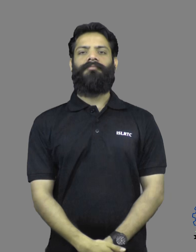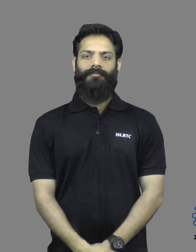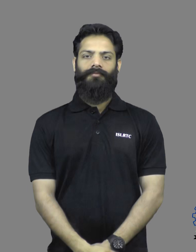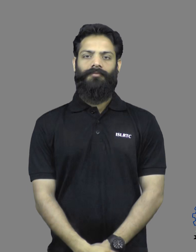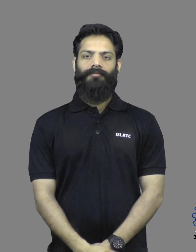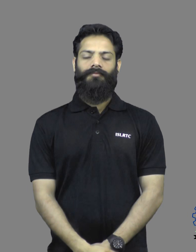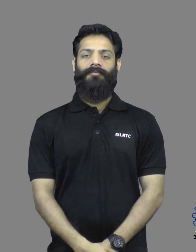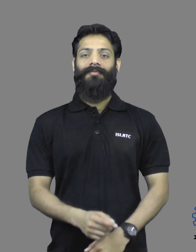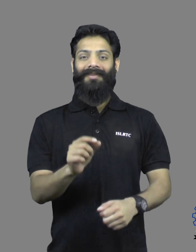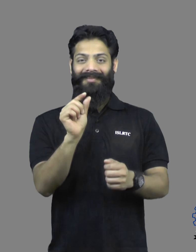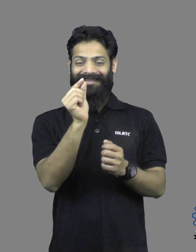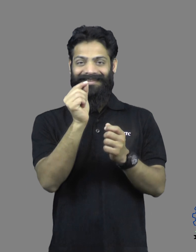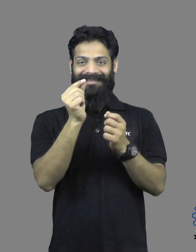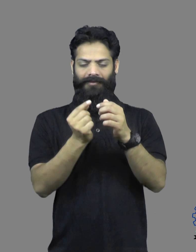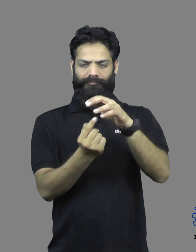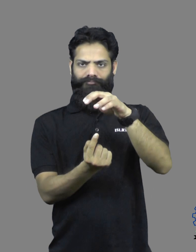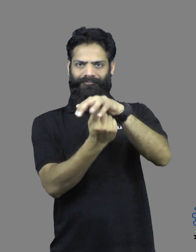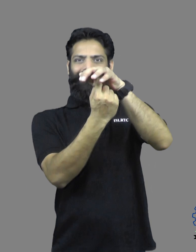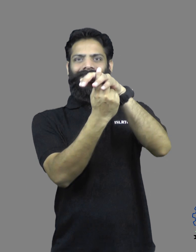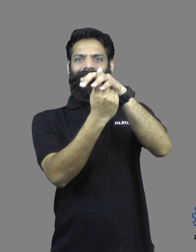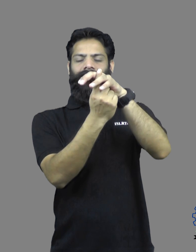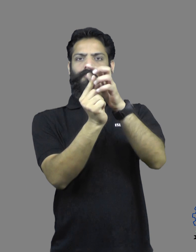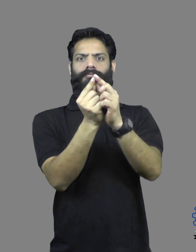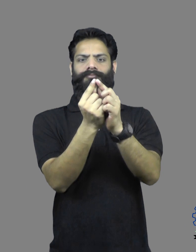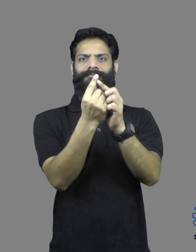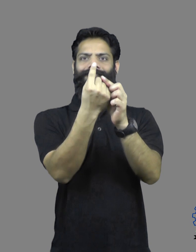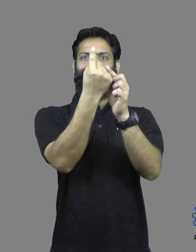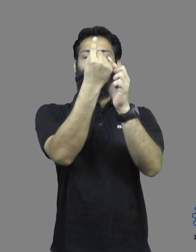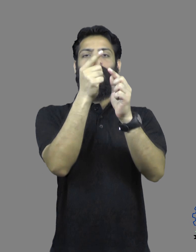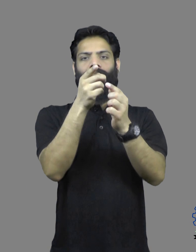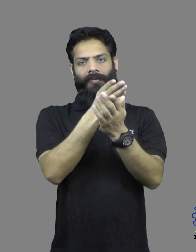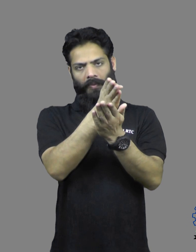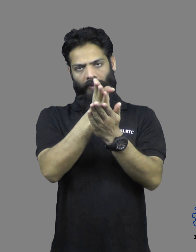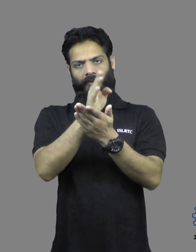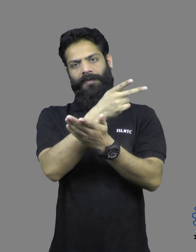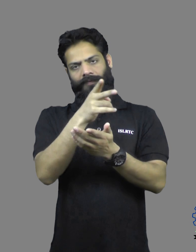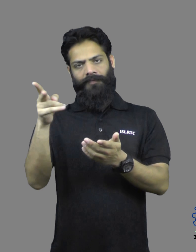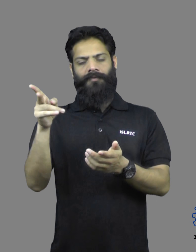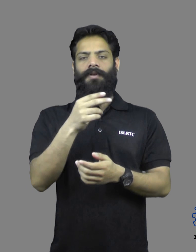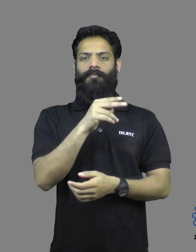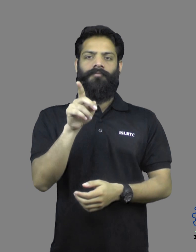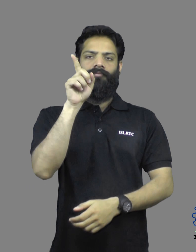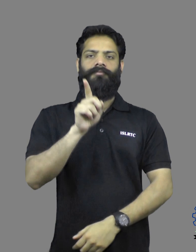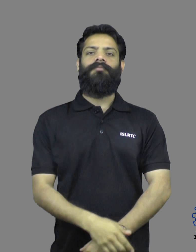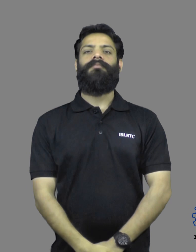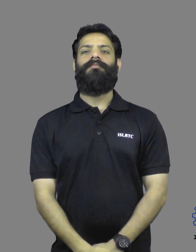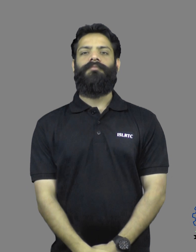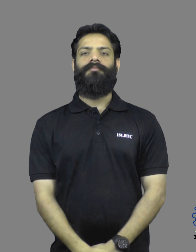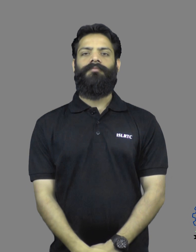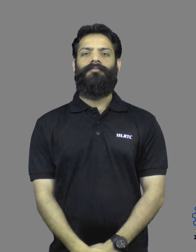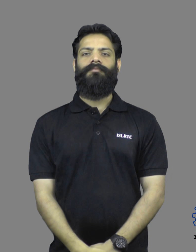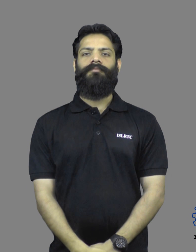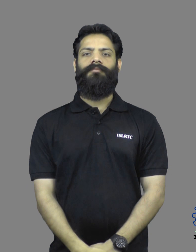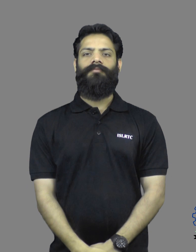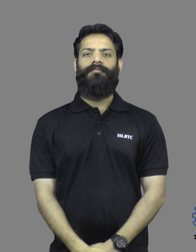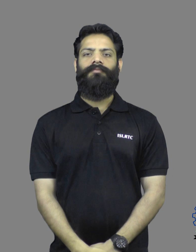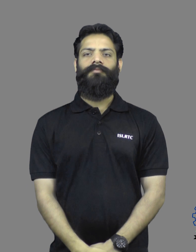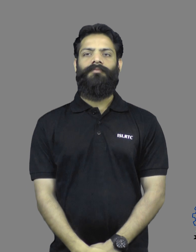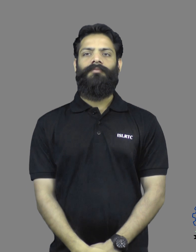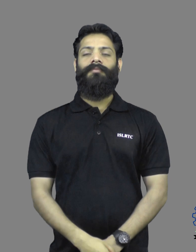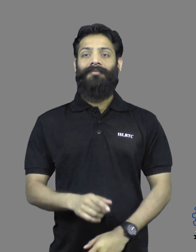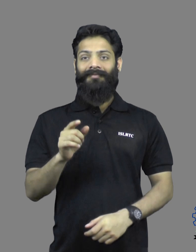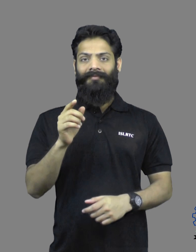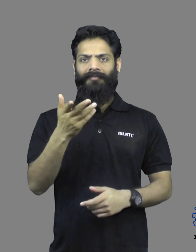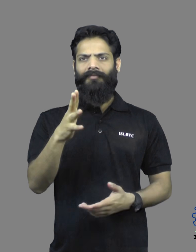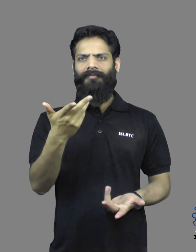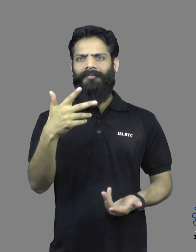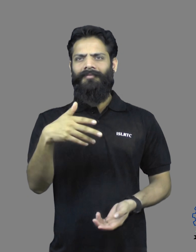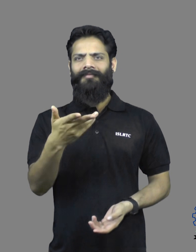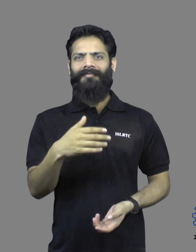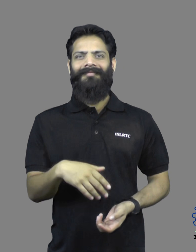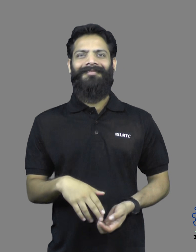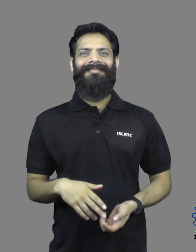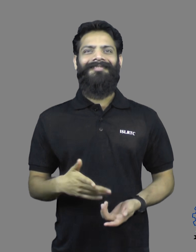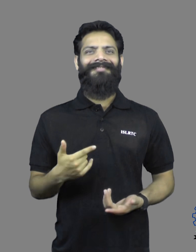Kinds of Germination